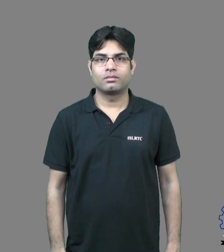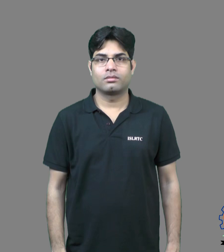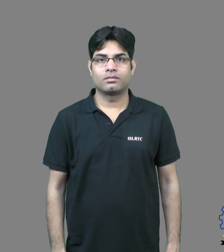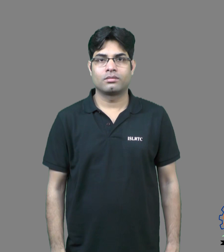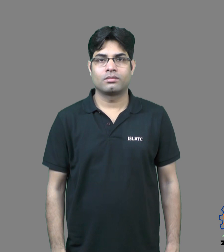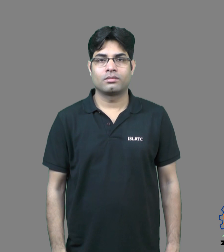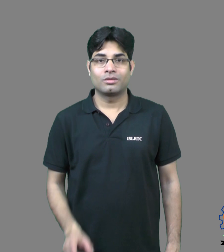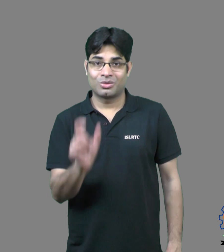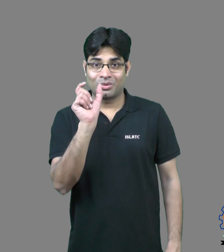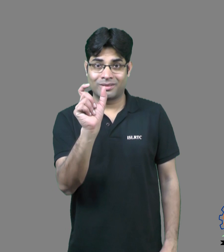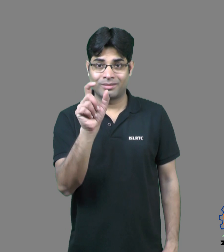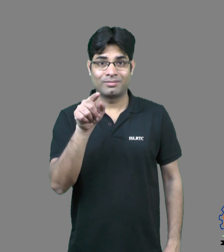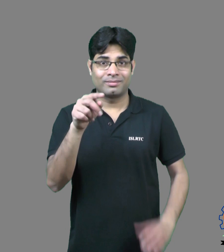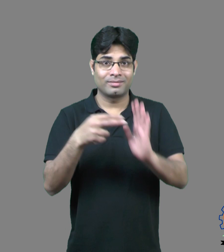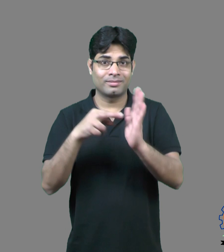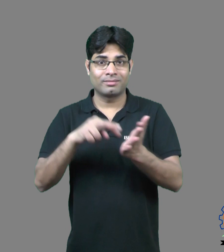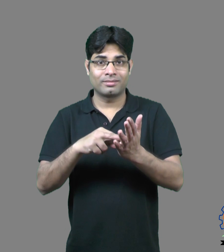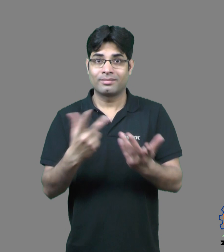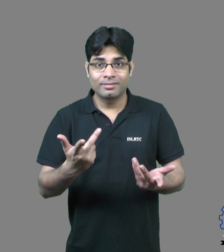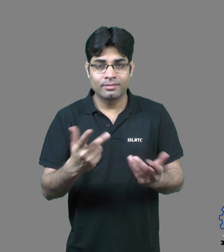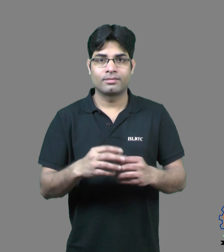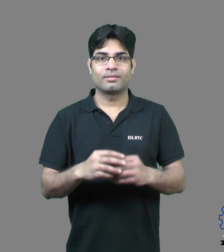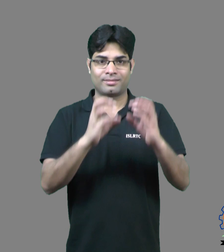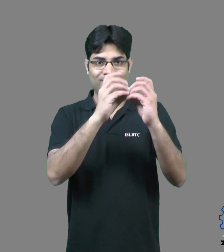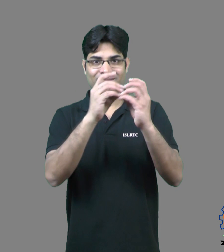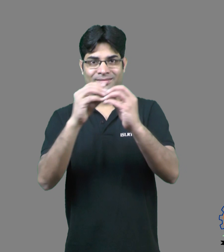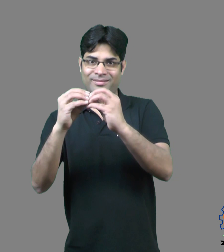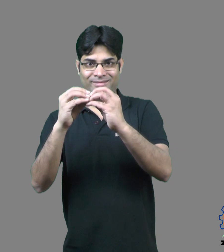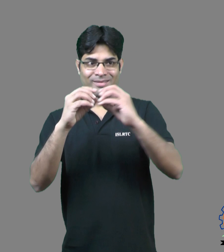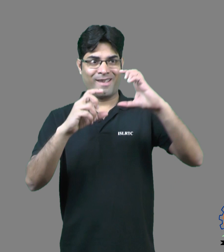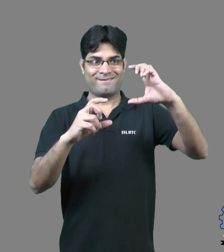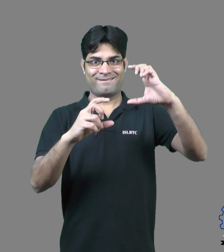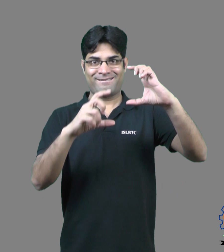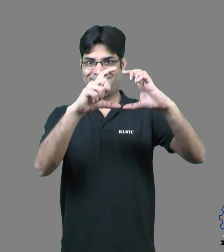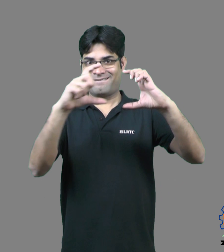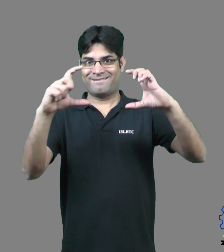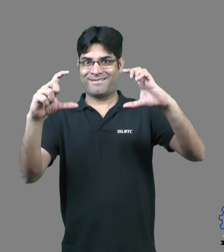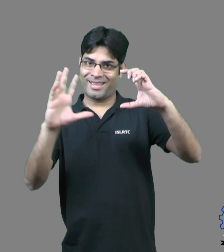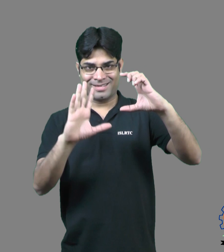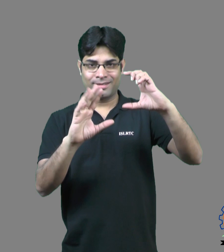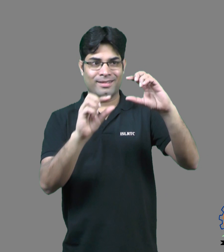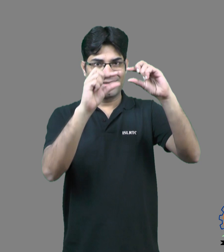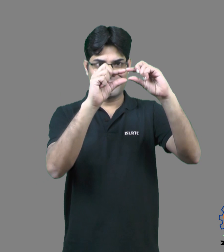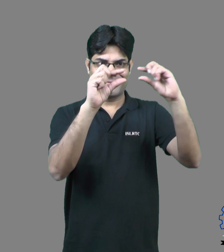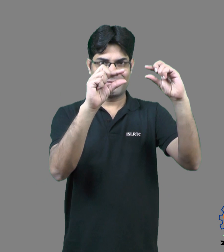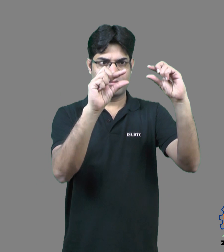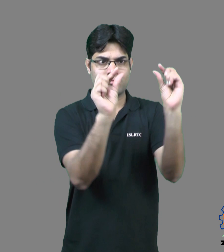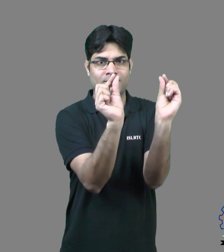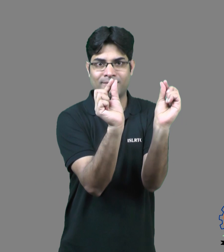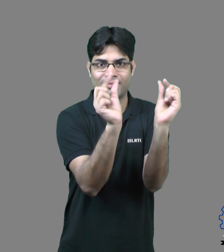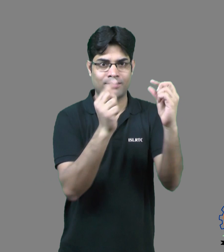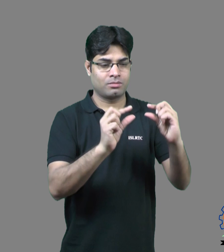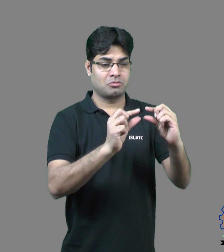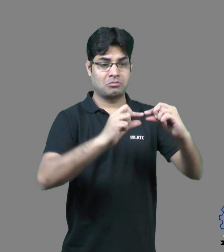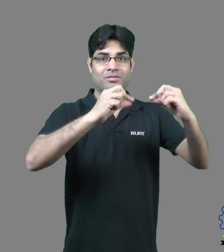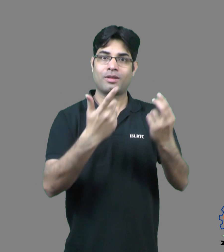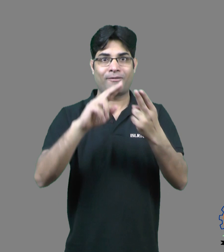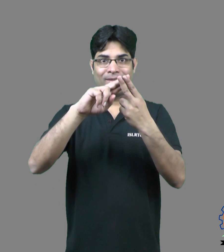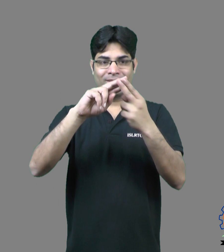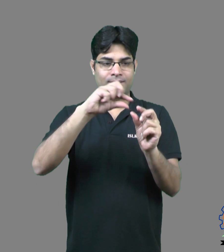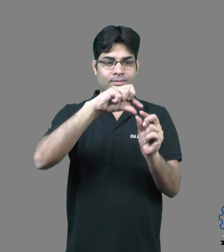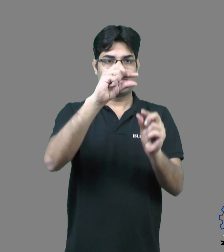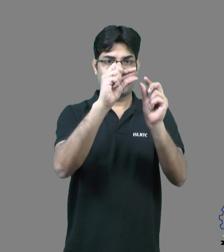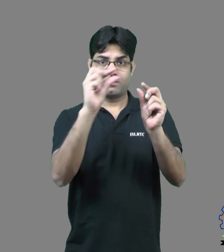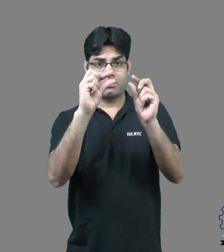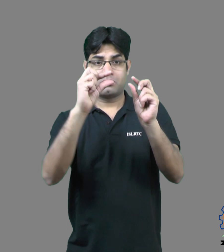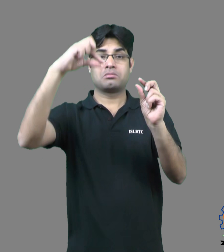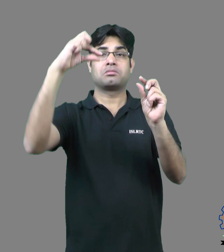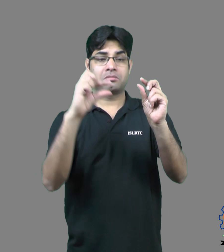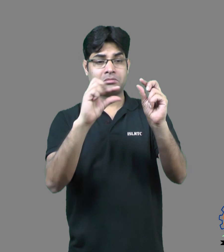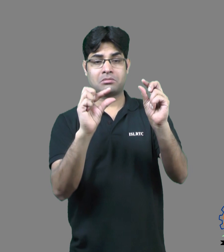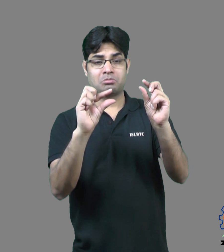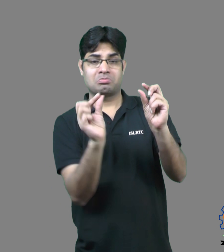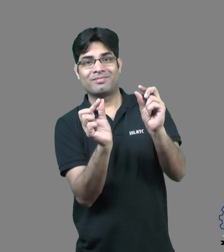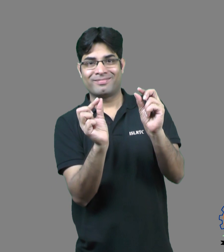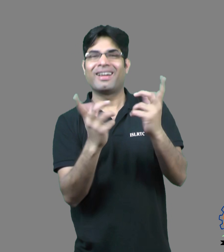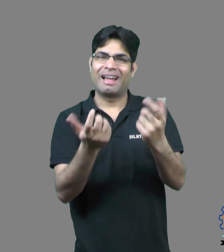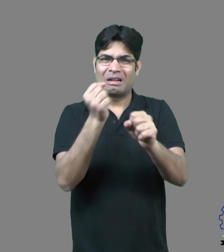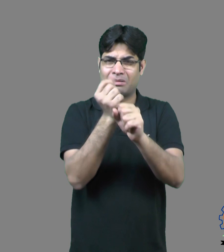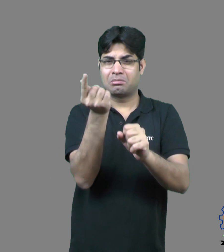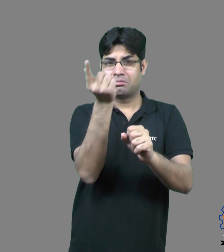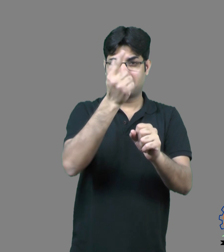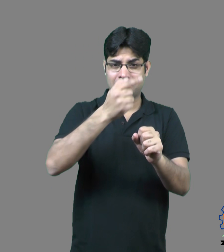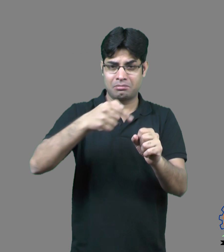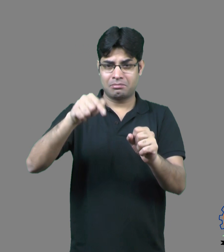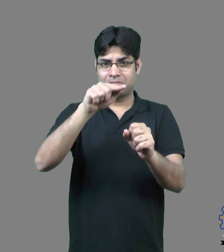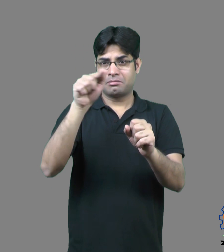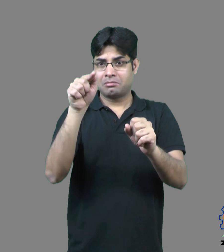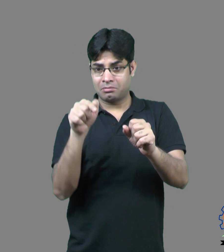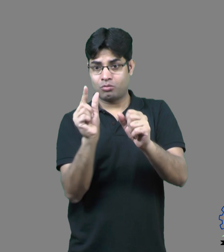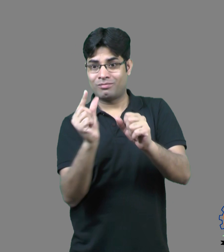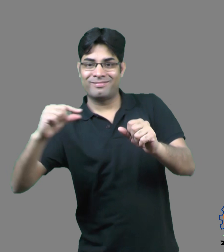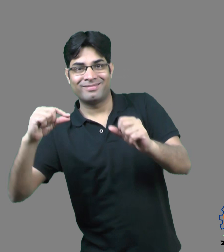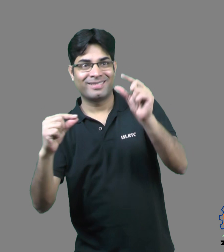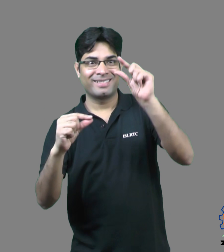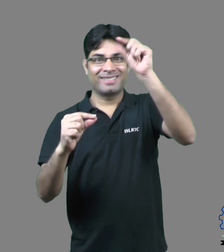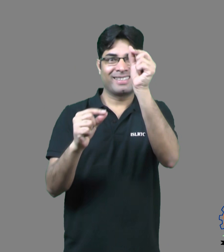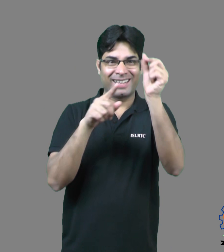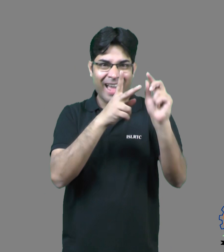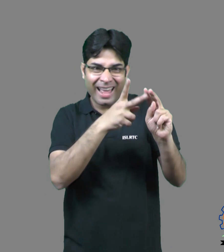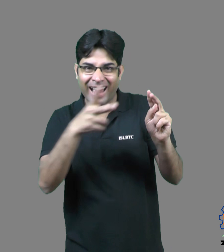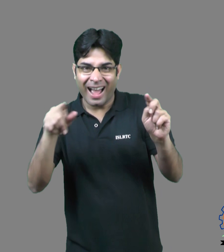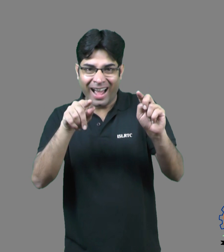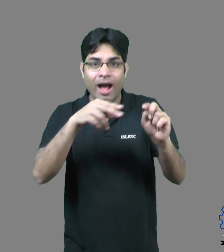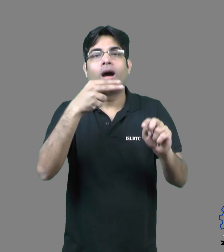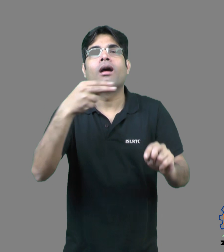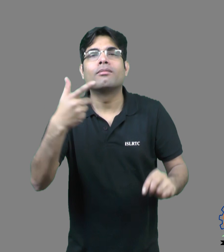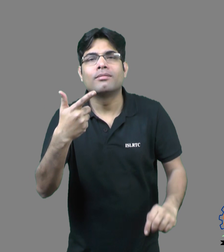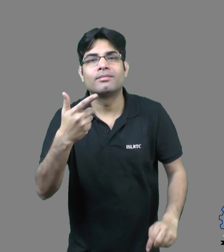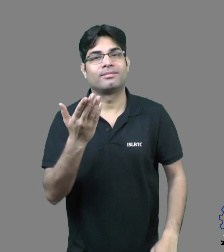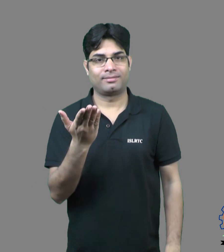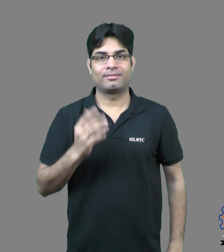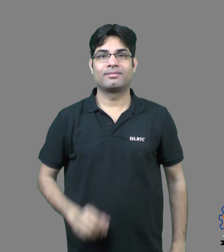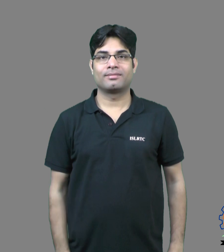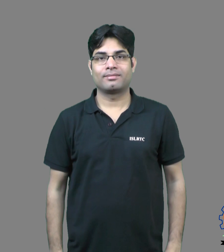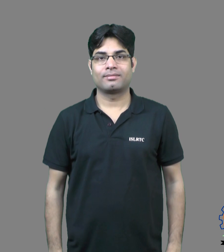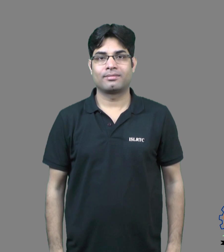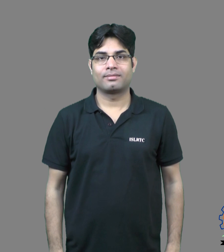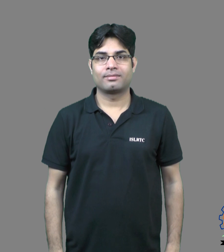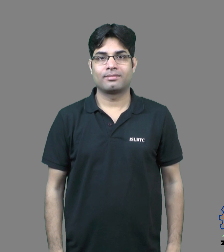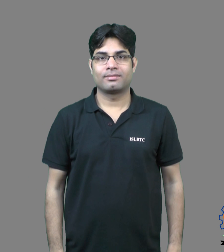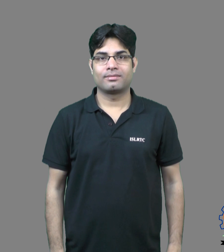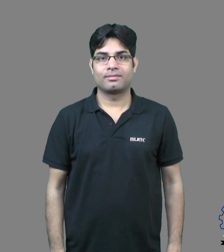Serif